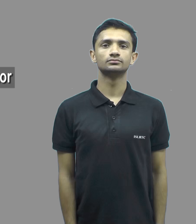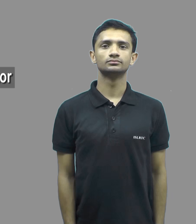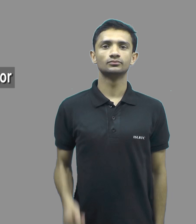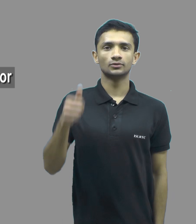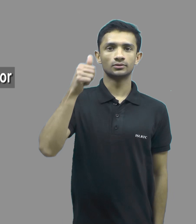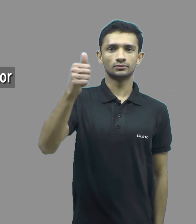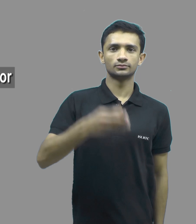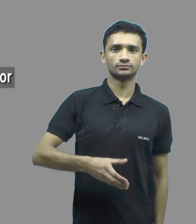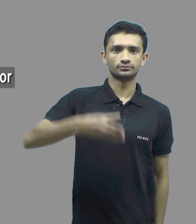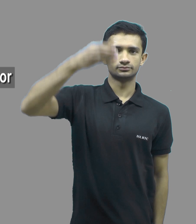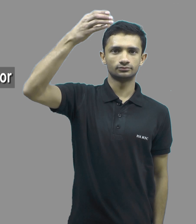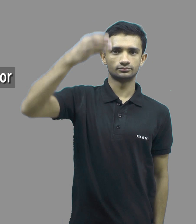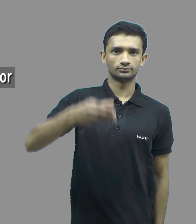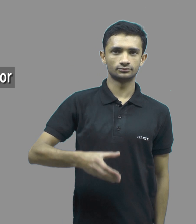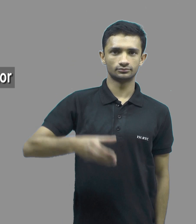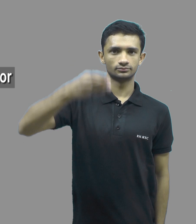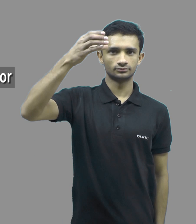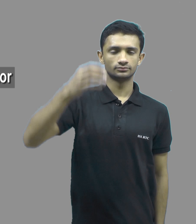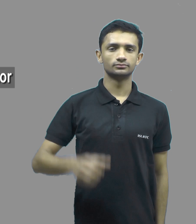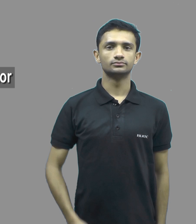Elevator